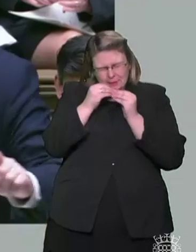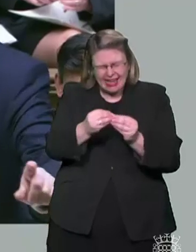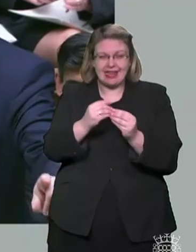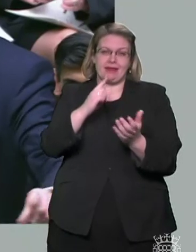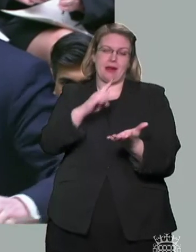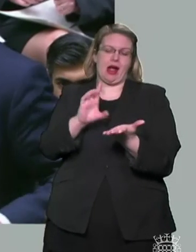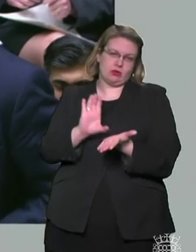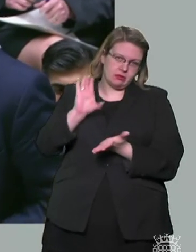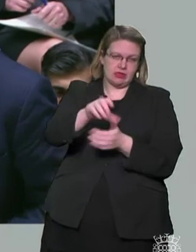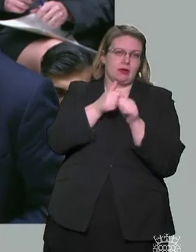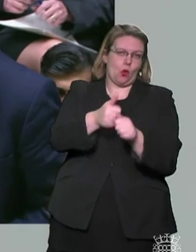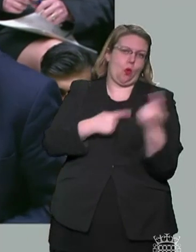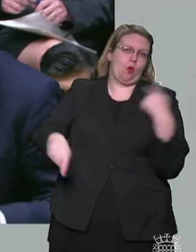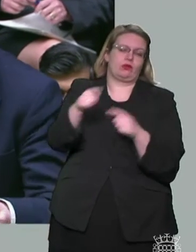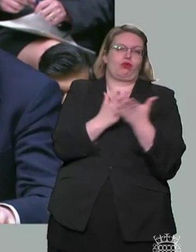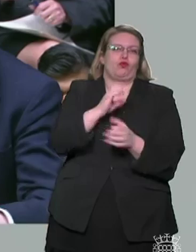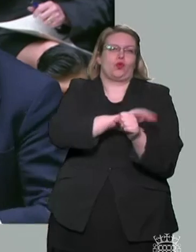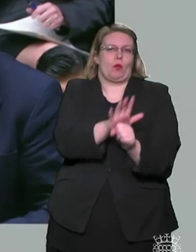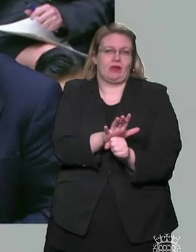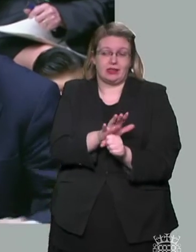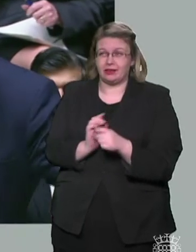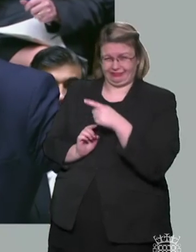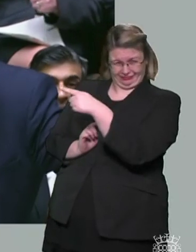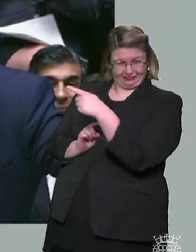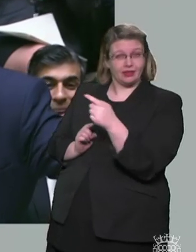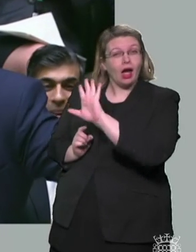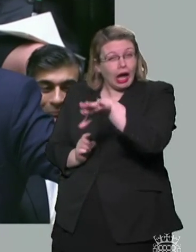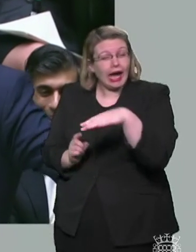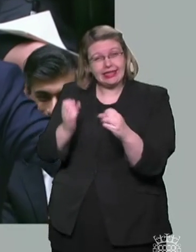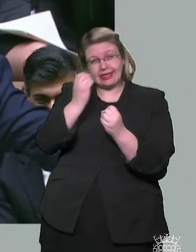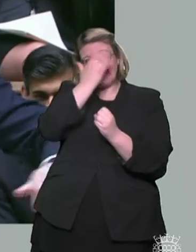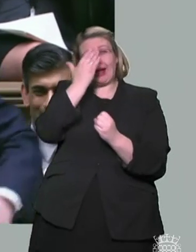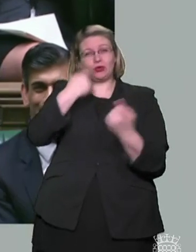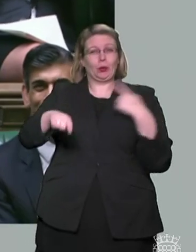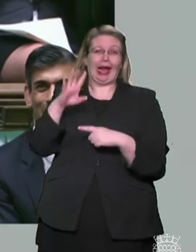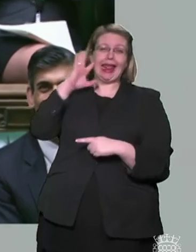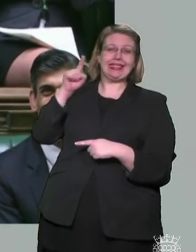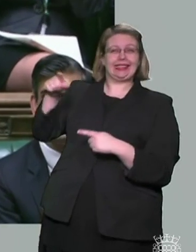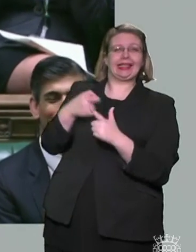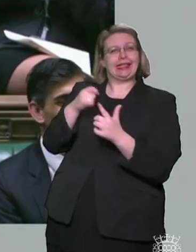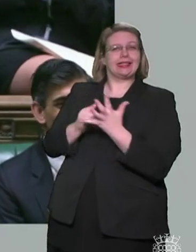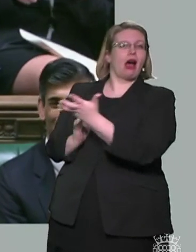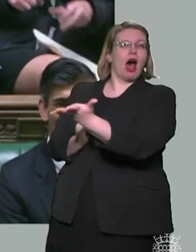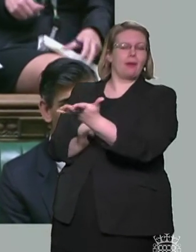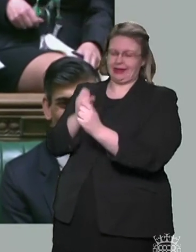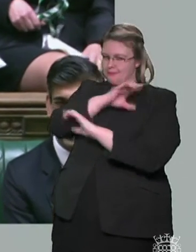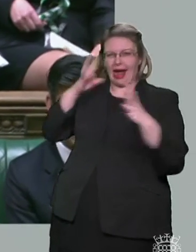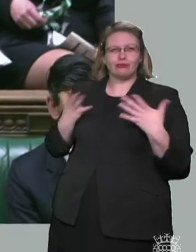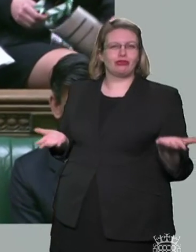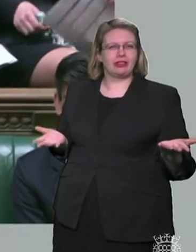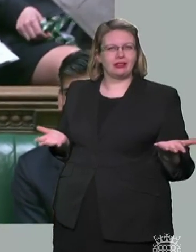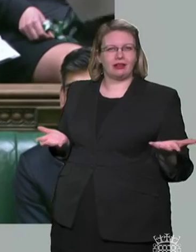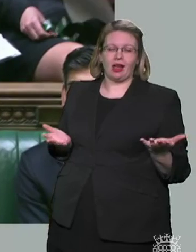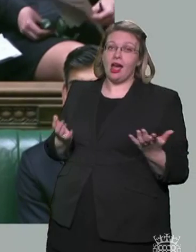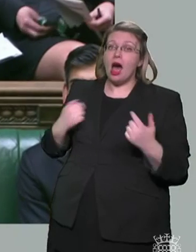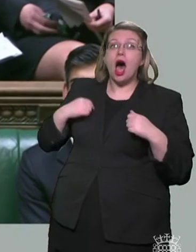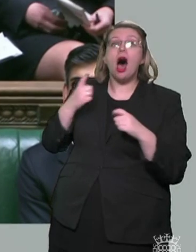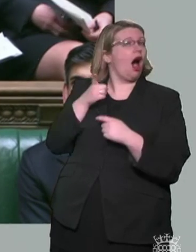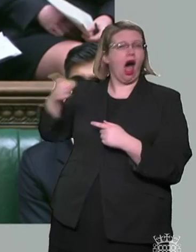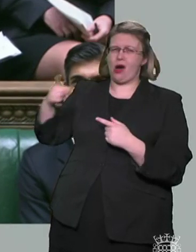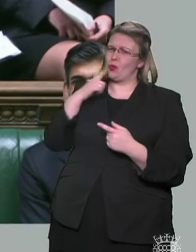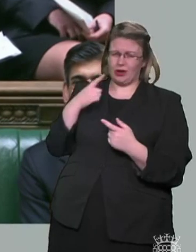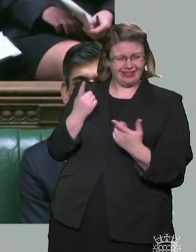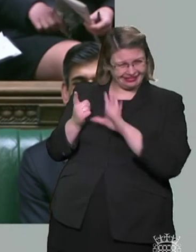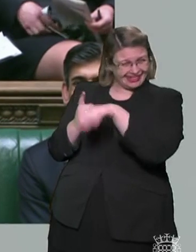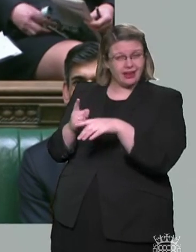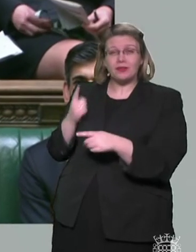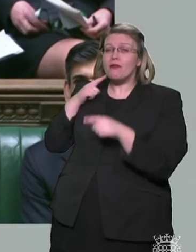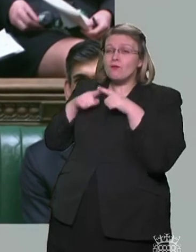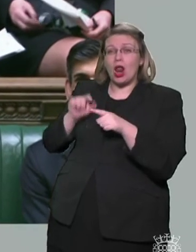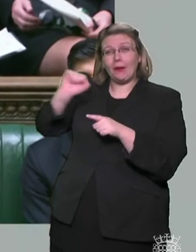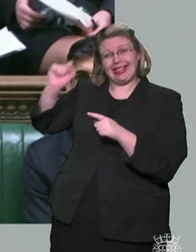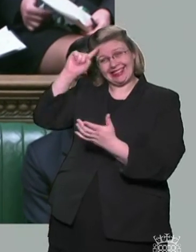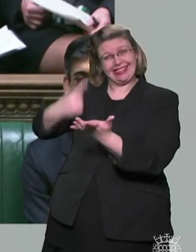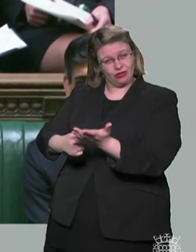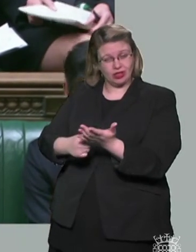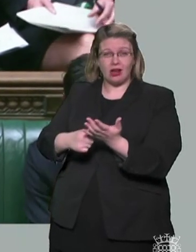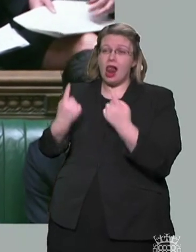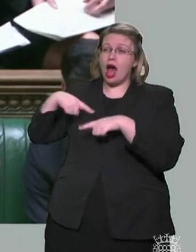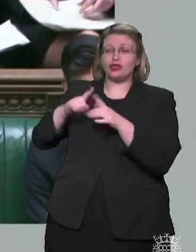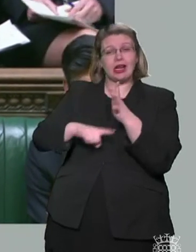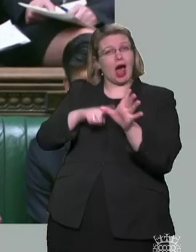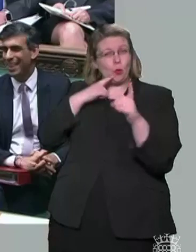By the way, if we had listened to Captain Hindsight—and this is the truth—we would not have come out of lockdown in July last year.